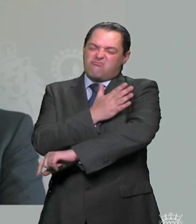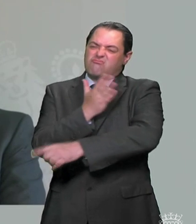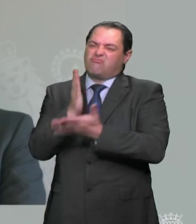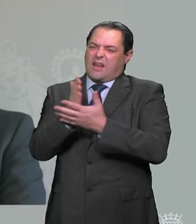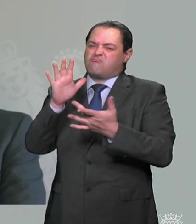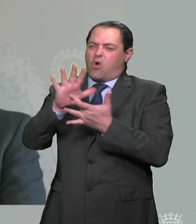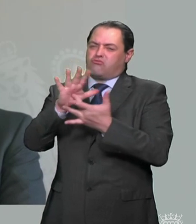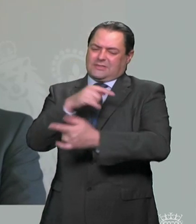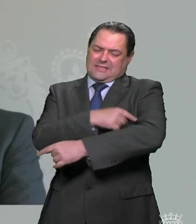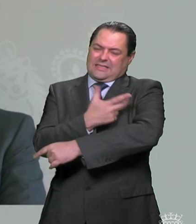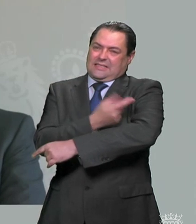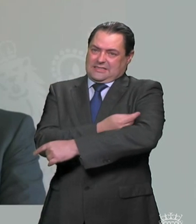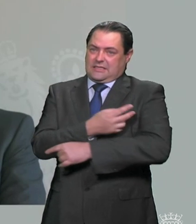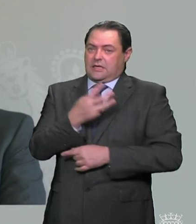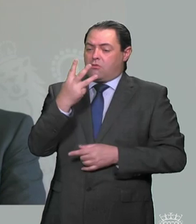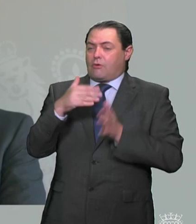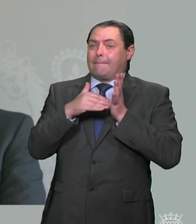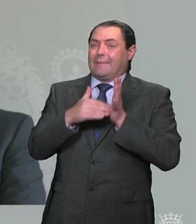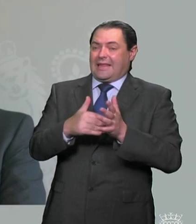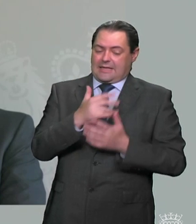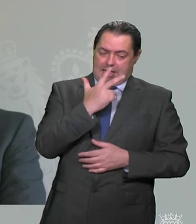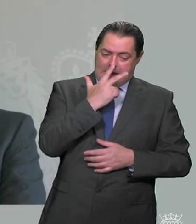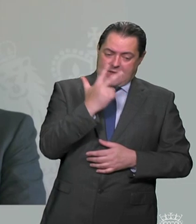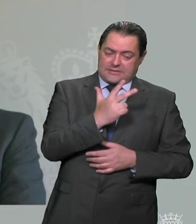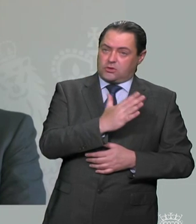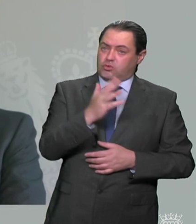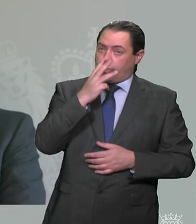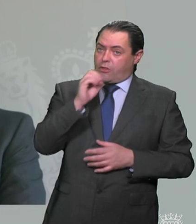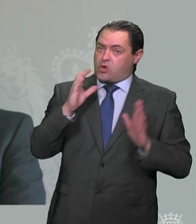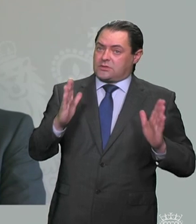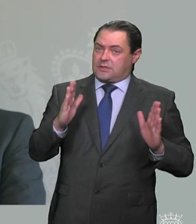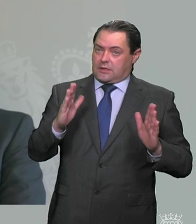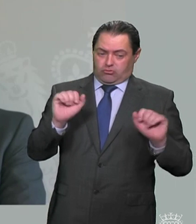Some 3 million people of the 18-to-30 group are still to get one.